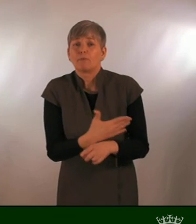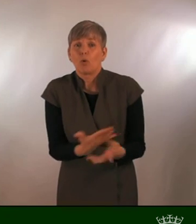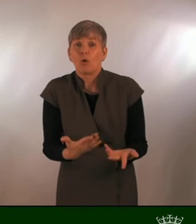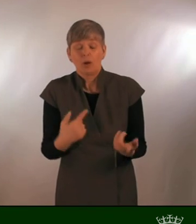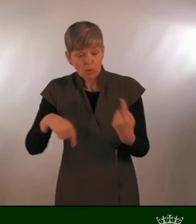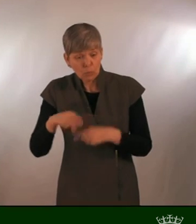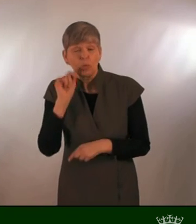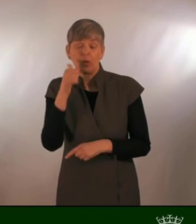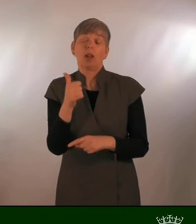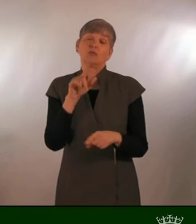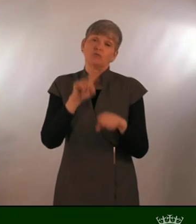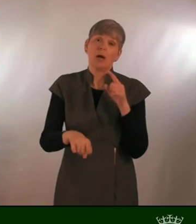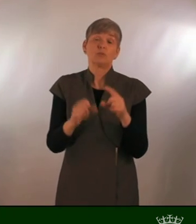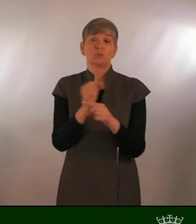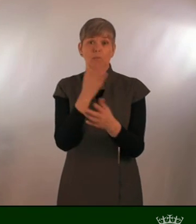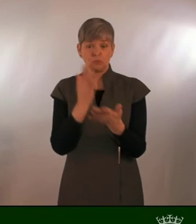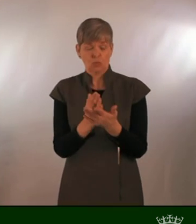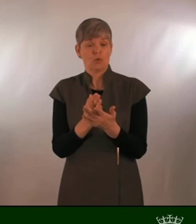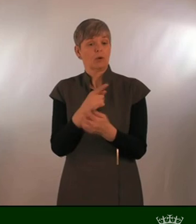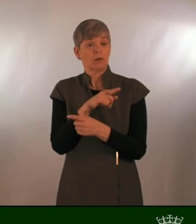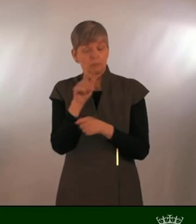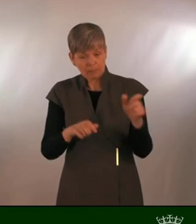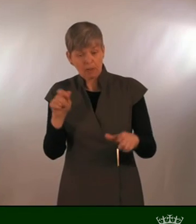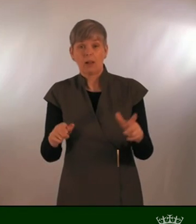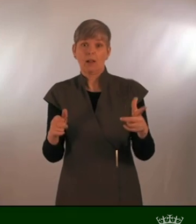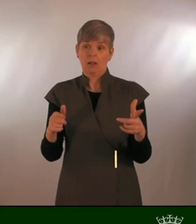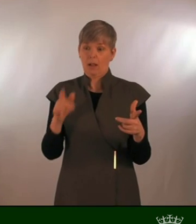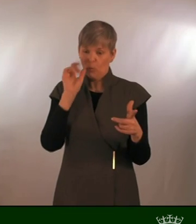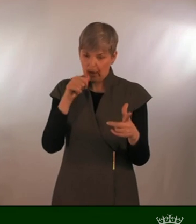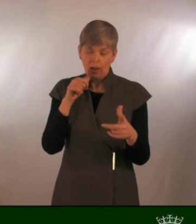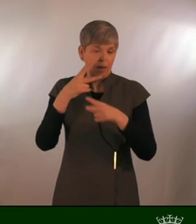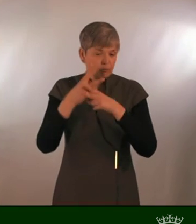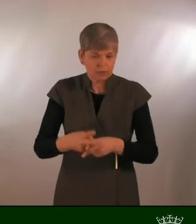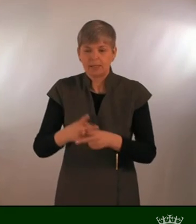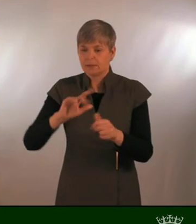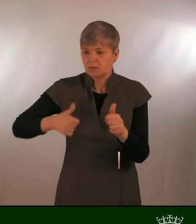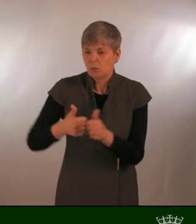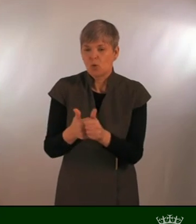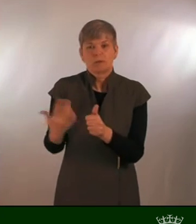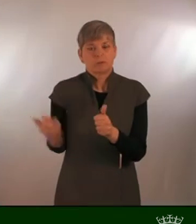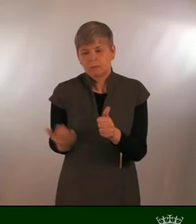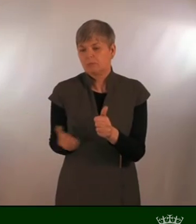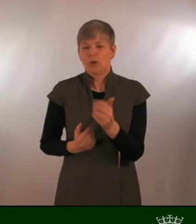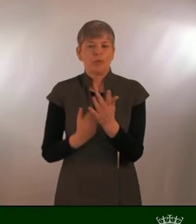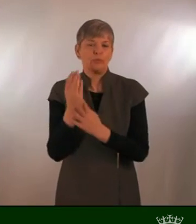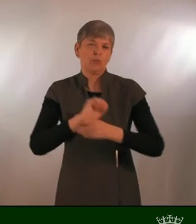We will do everything we can to ensure that people get protected throughout this outbreak and nobody is penalised for doing the right thing.